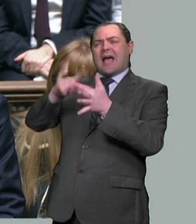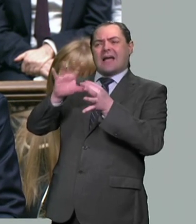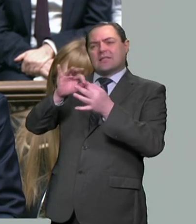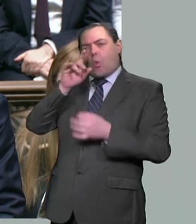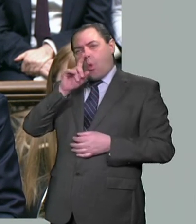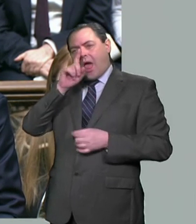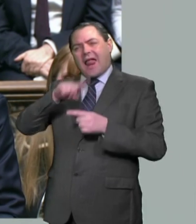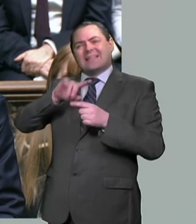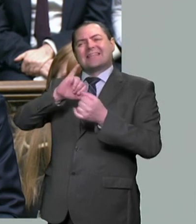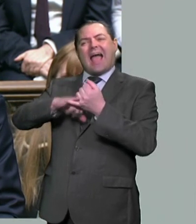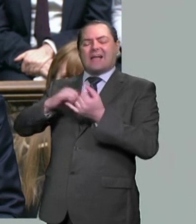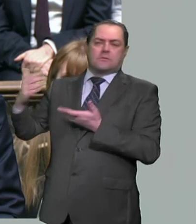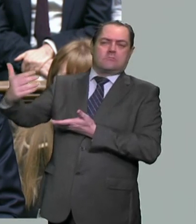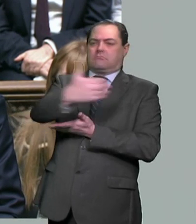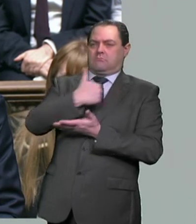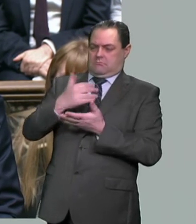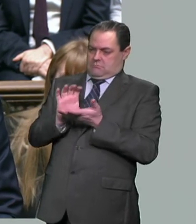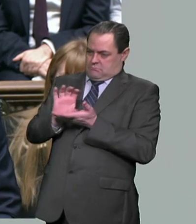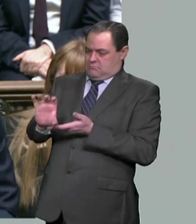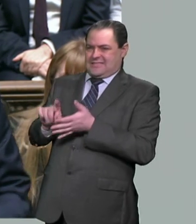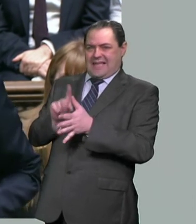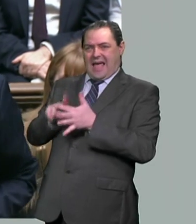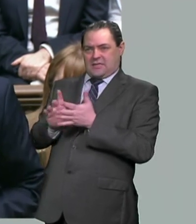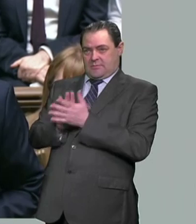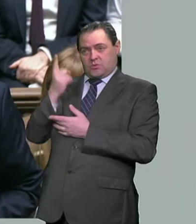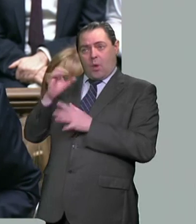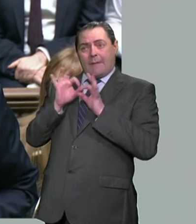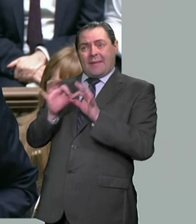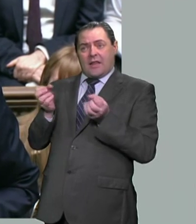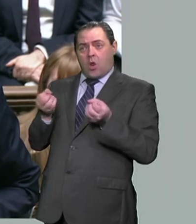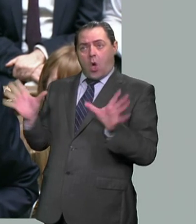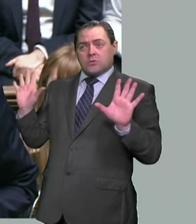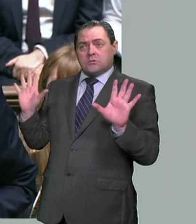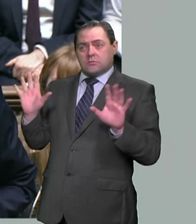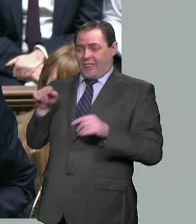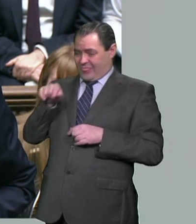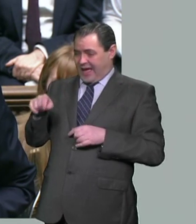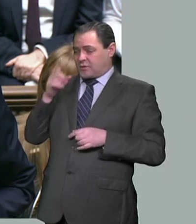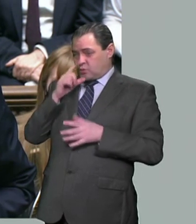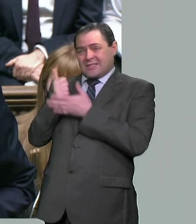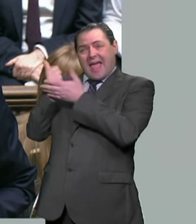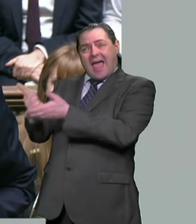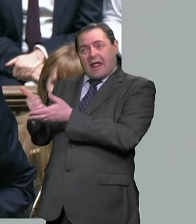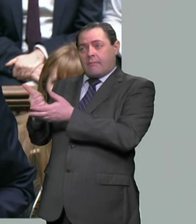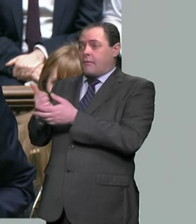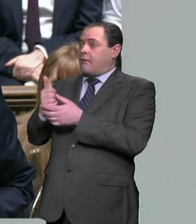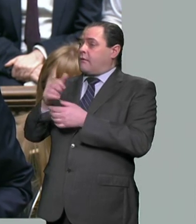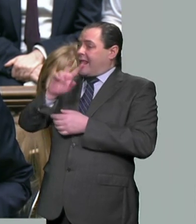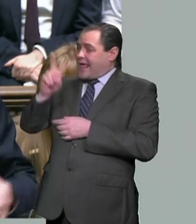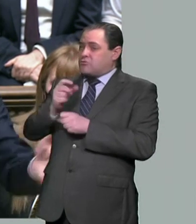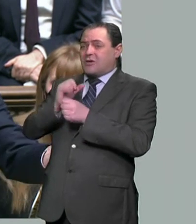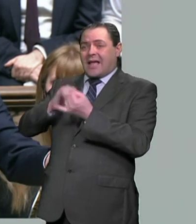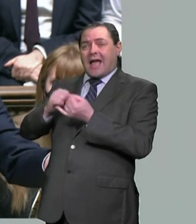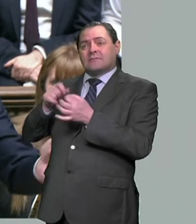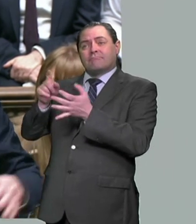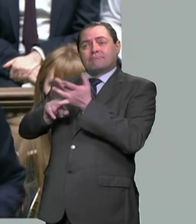As a result, the country is missing out on over £1 billion that we could have used to cut taxes on energy bills for working people.